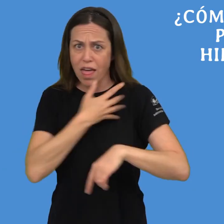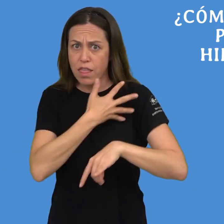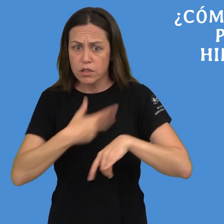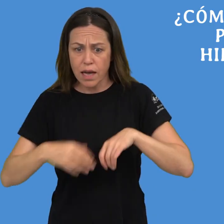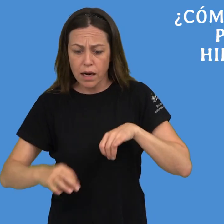sangre